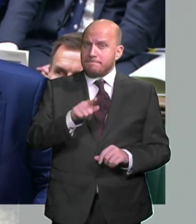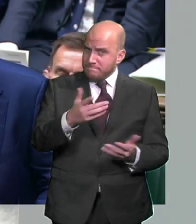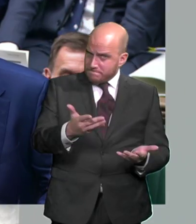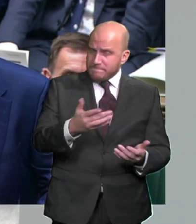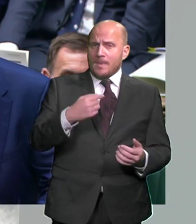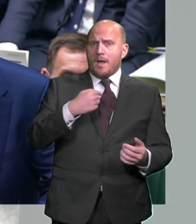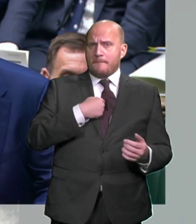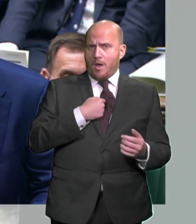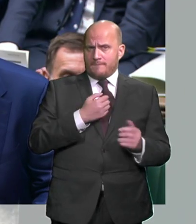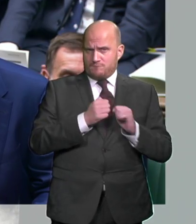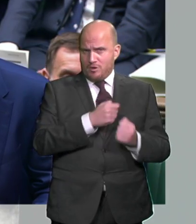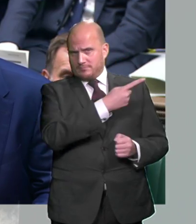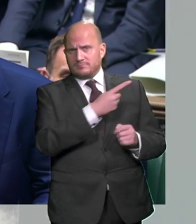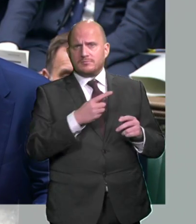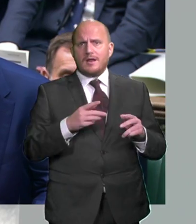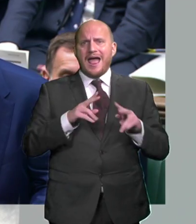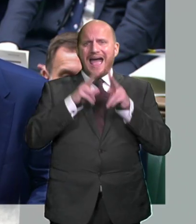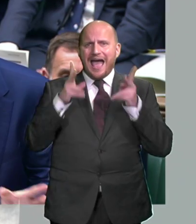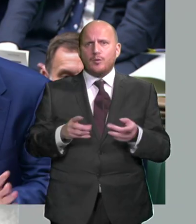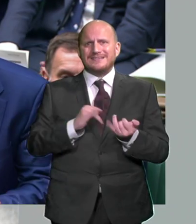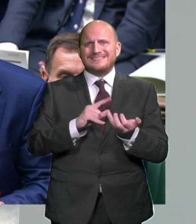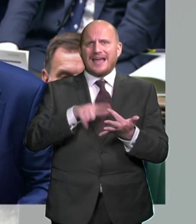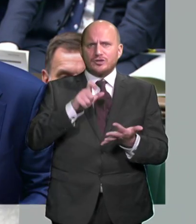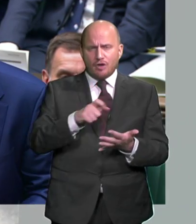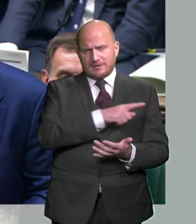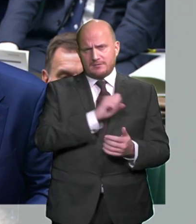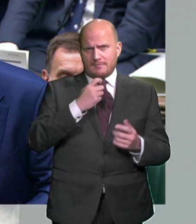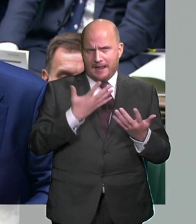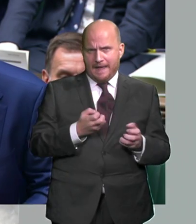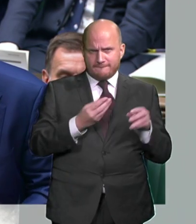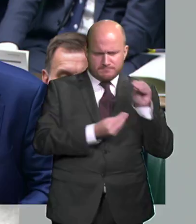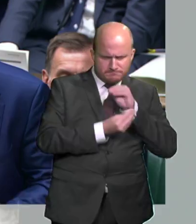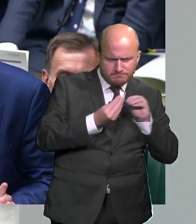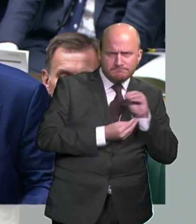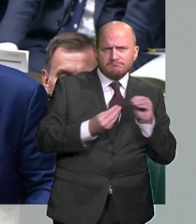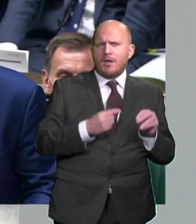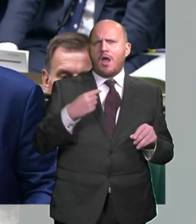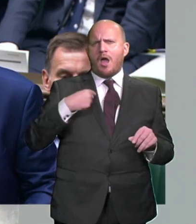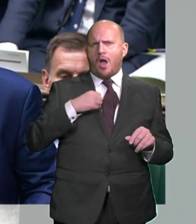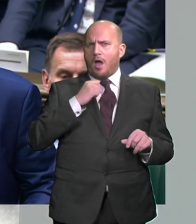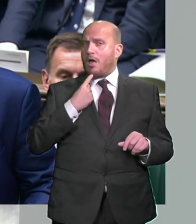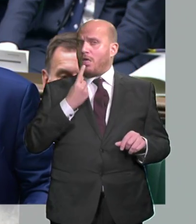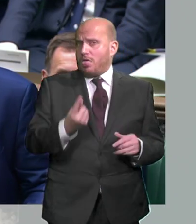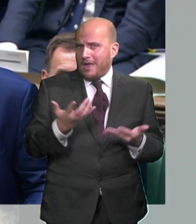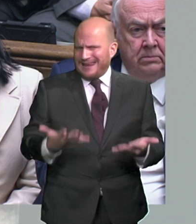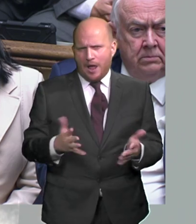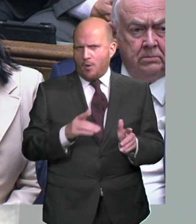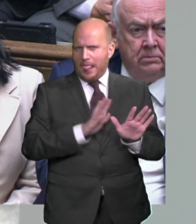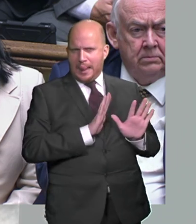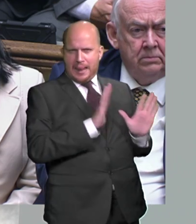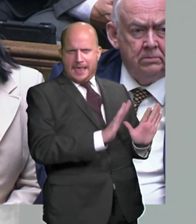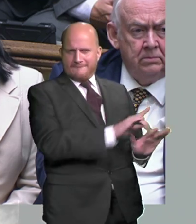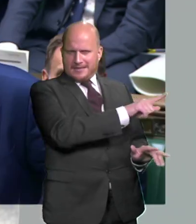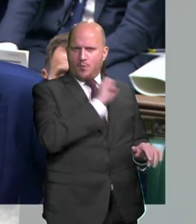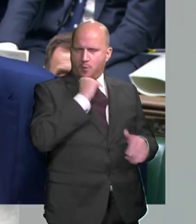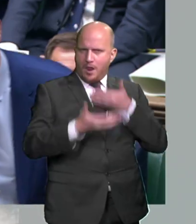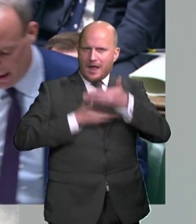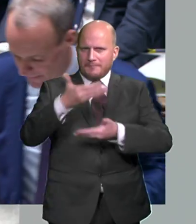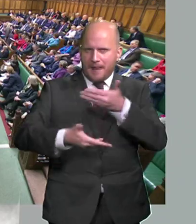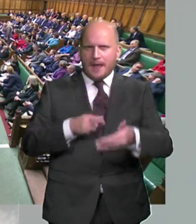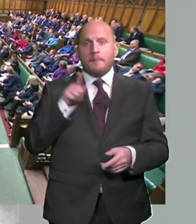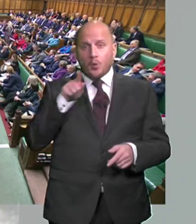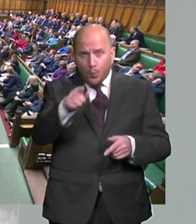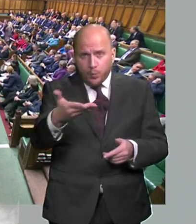He will have heard what the honourable Lady has said and, although I will not prejudice what further measures he is going to bring forward, I will ask him to write to her to address her specific proposals.